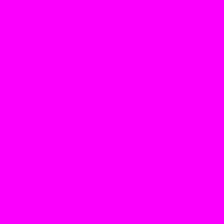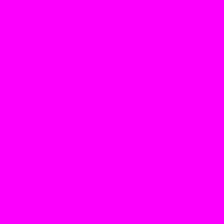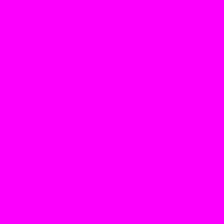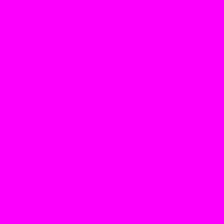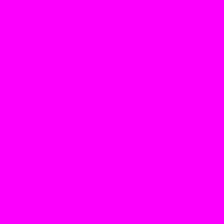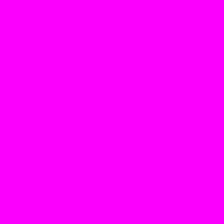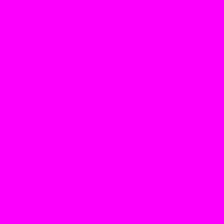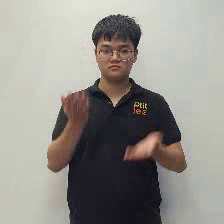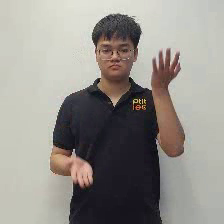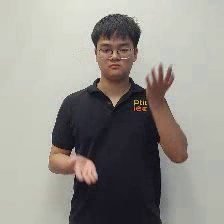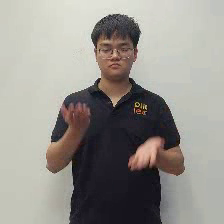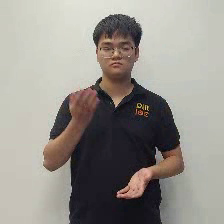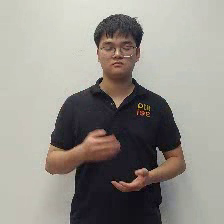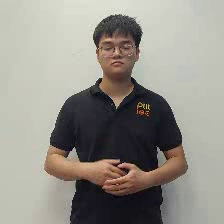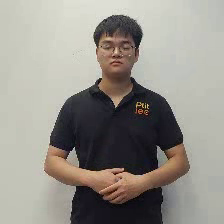Có thể